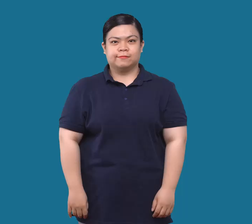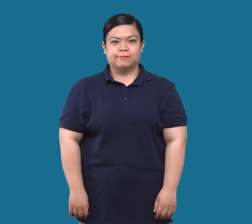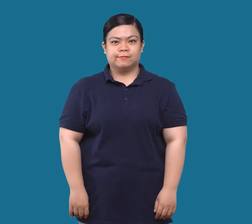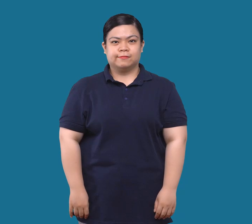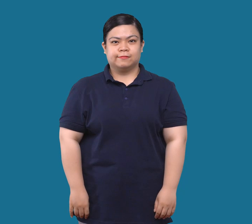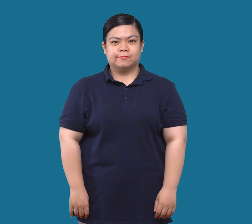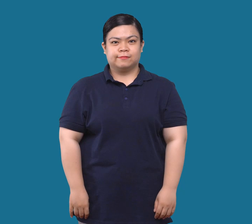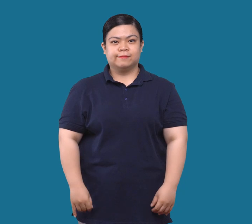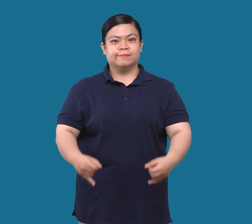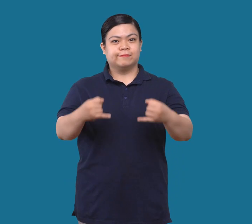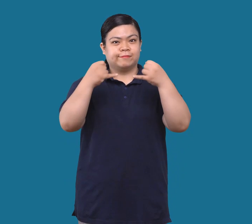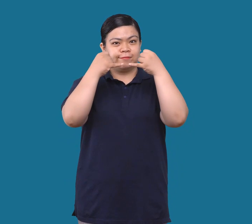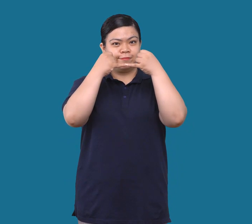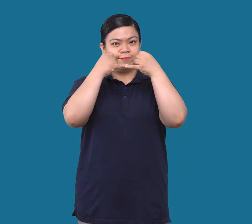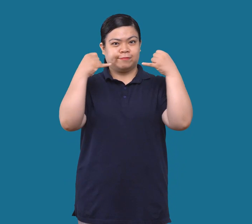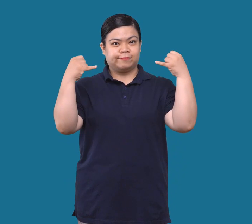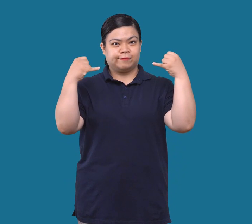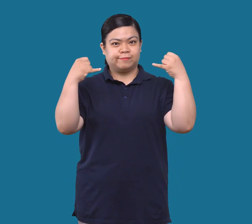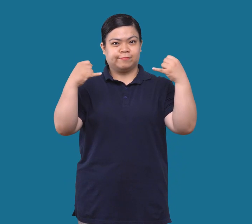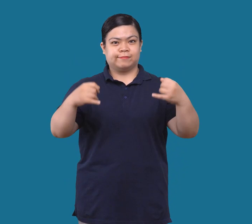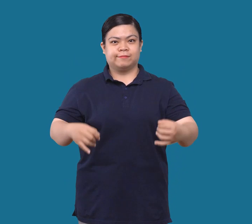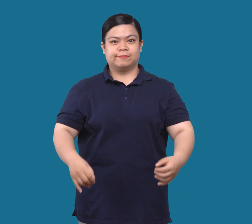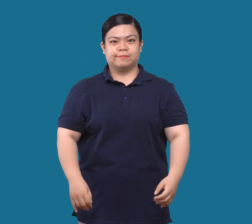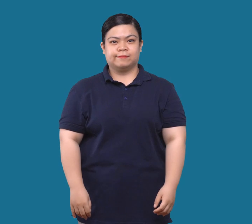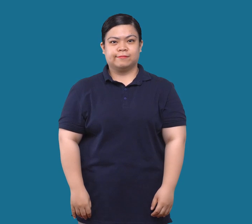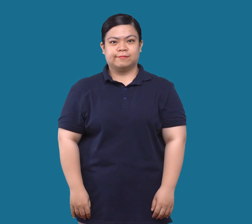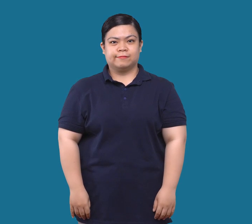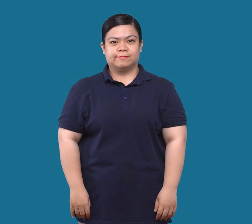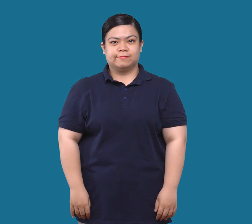sợi dây